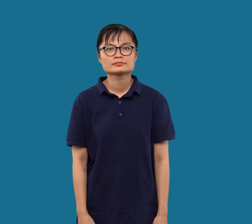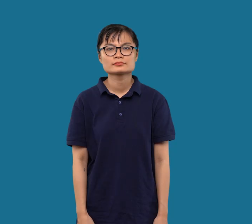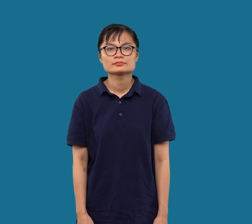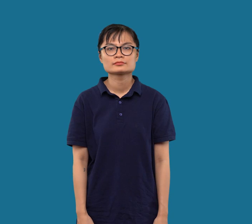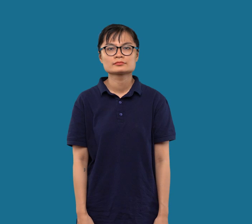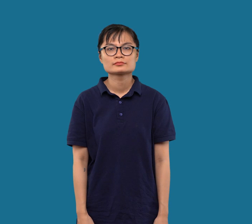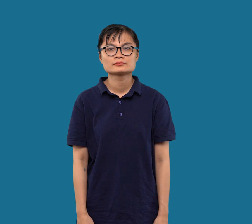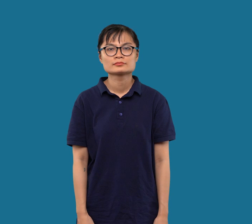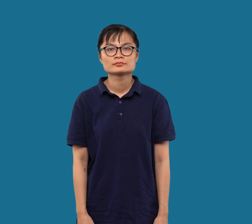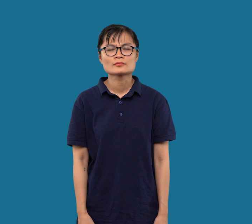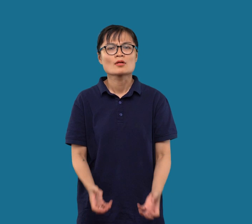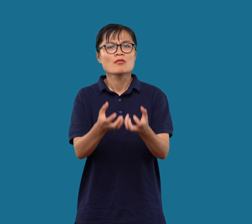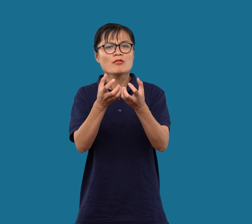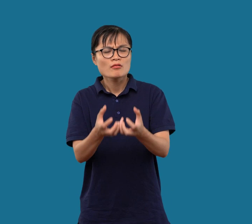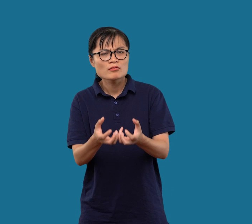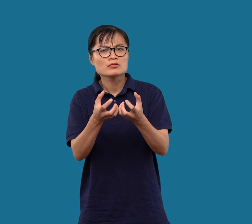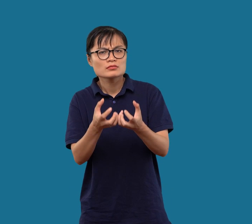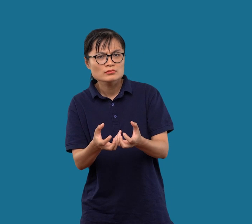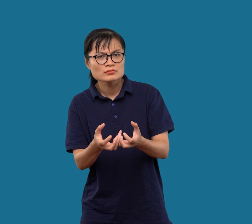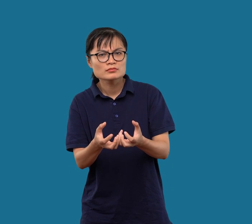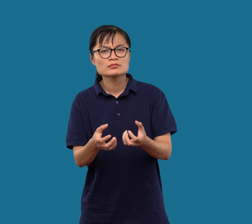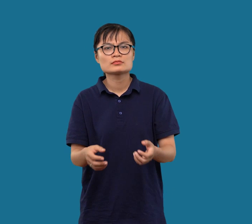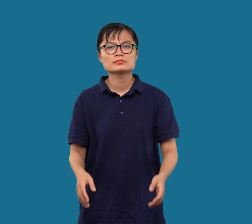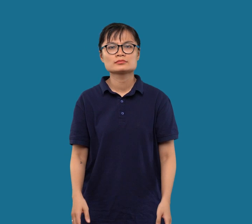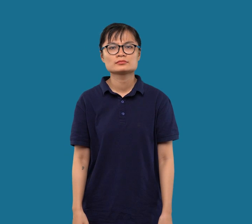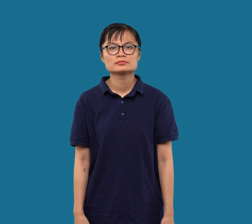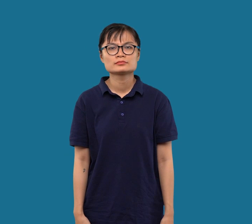khối lượng